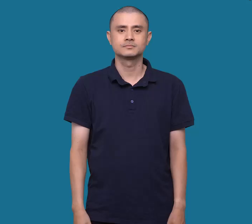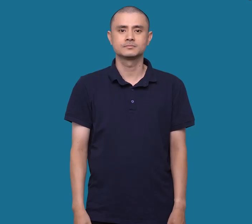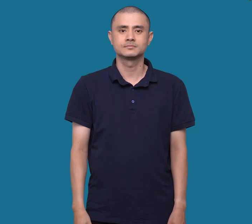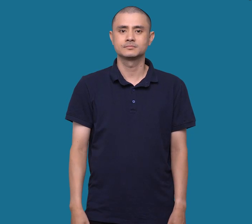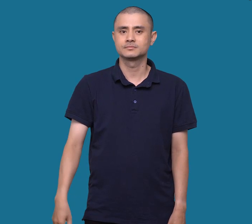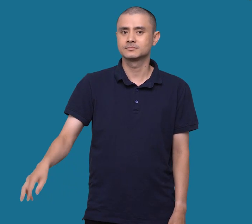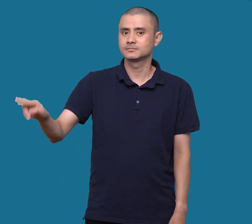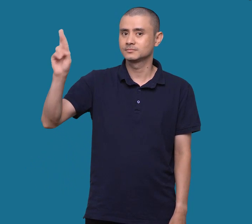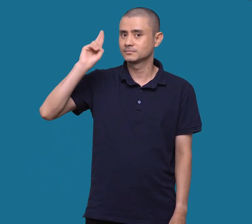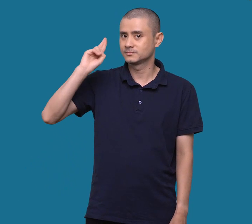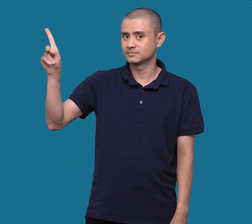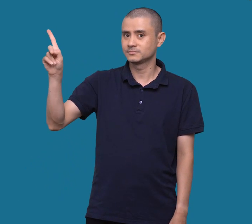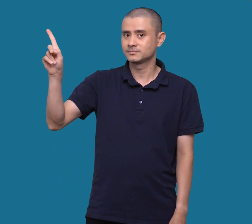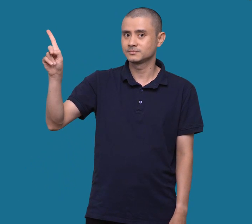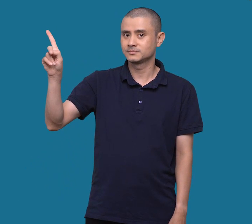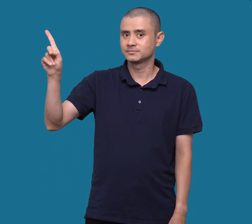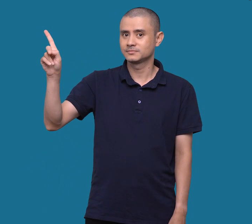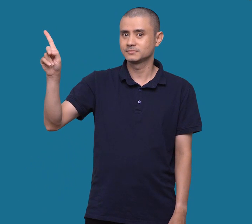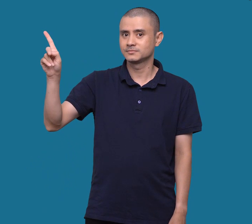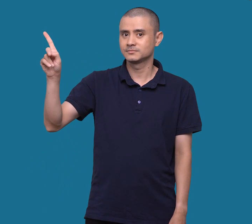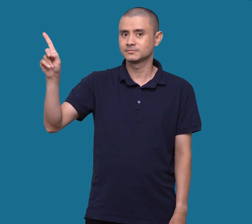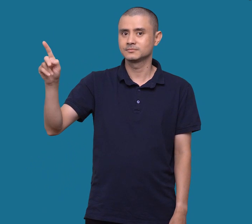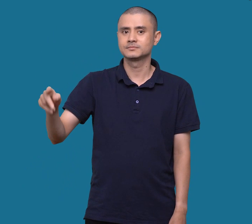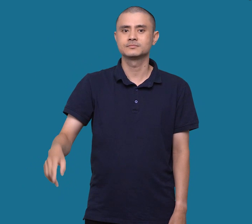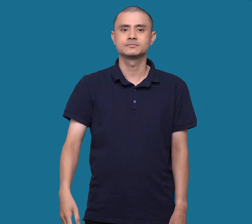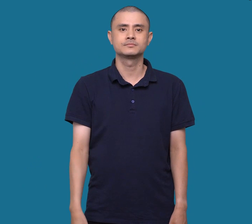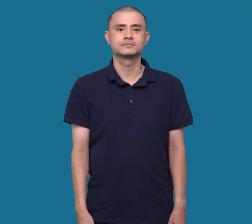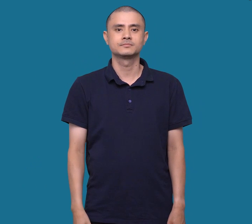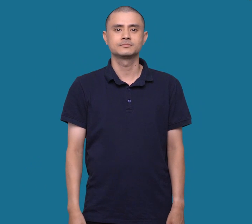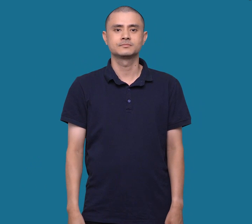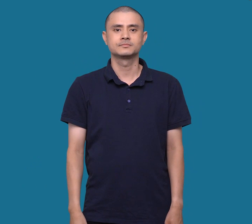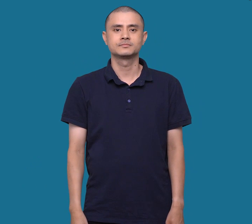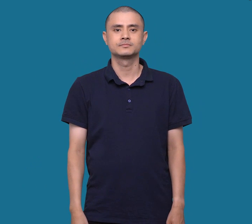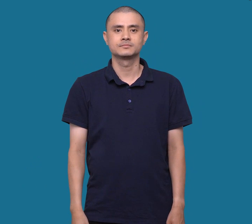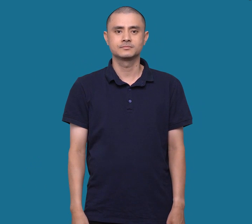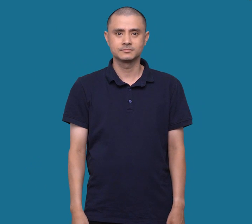về 2 (Miền Bắc)